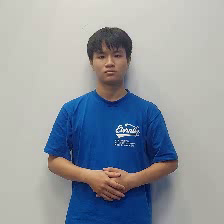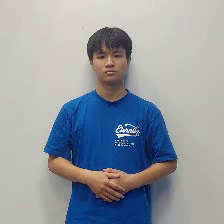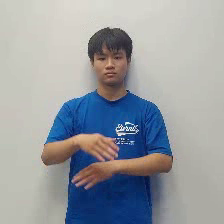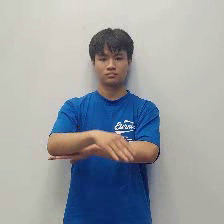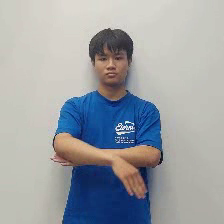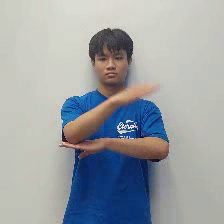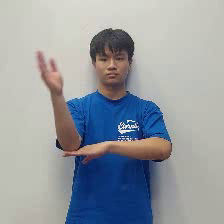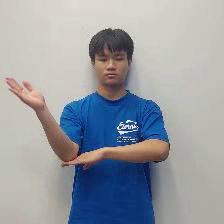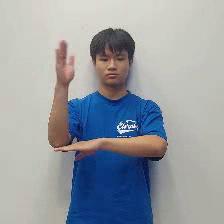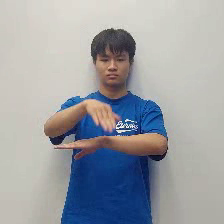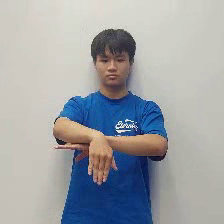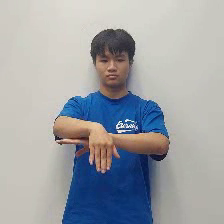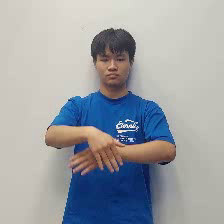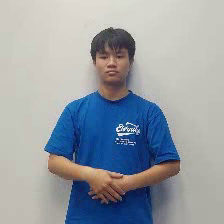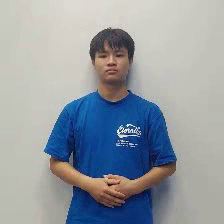Ban ngày